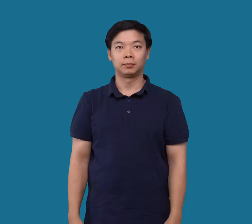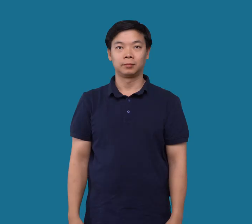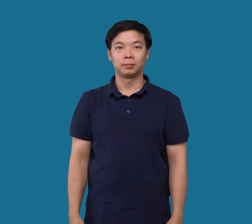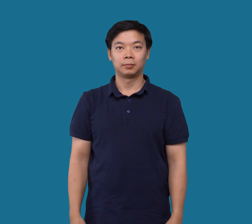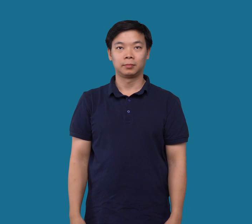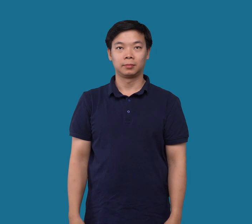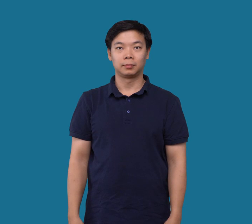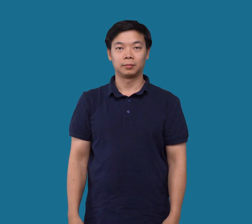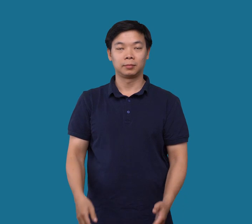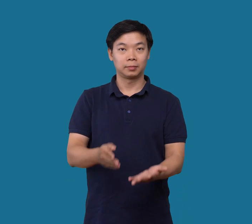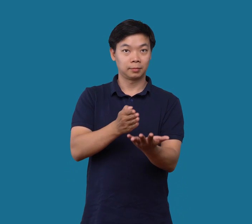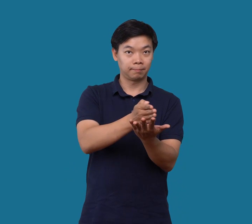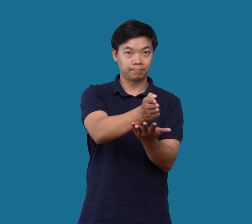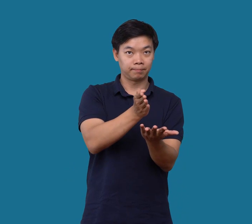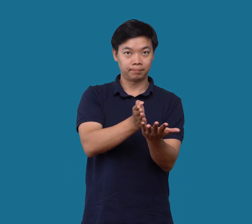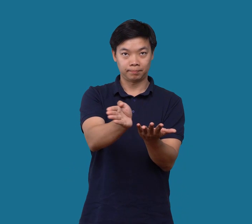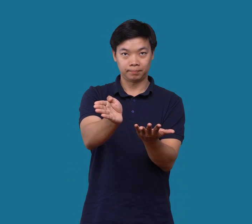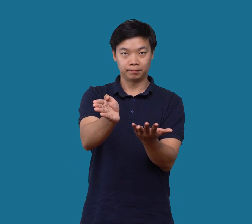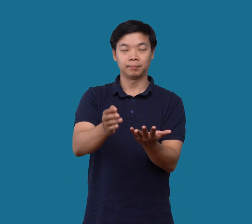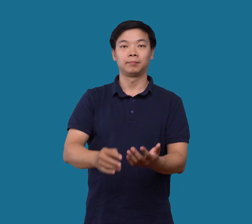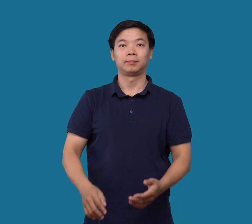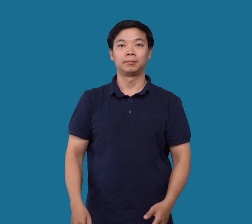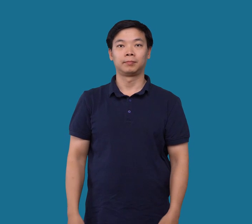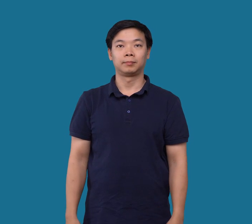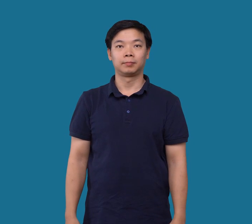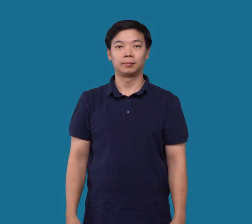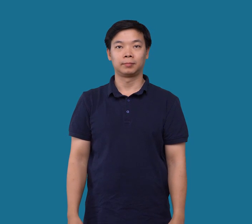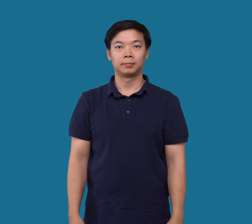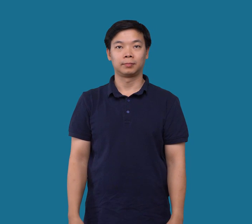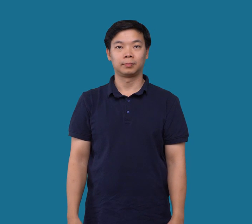lĩnh vực